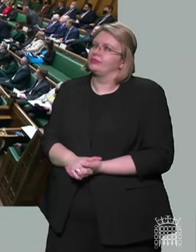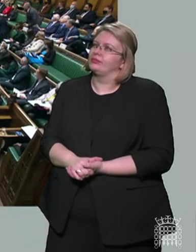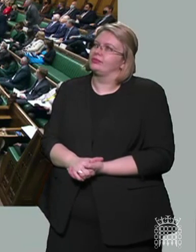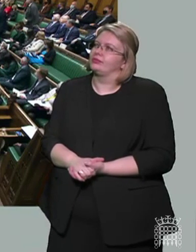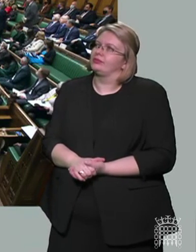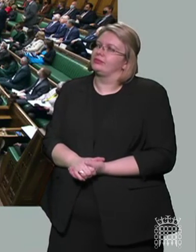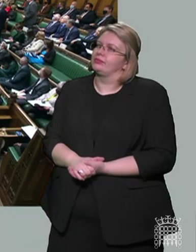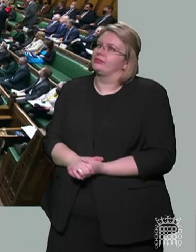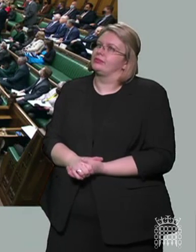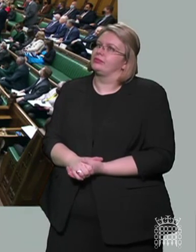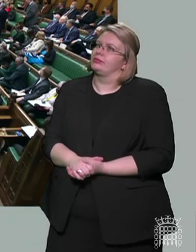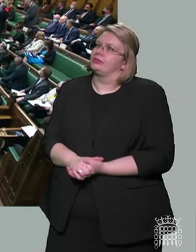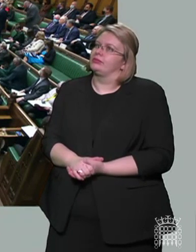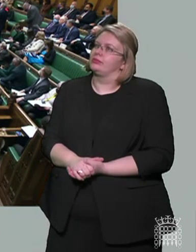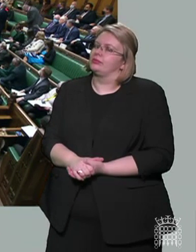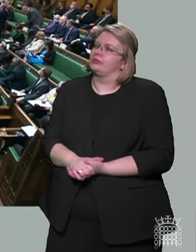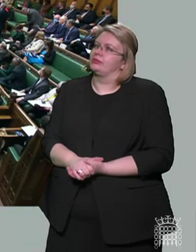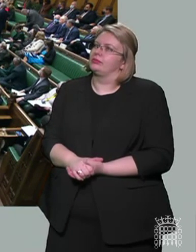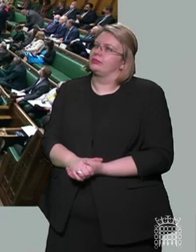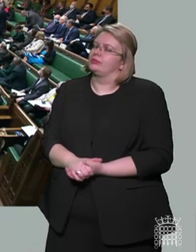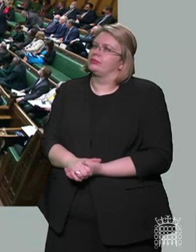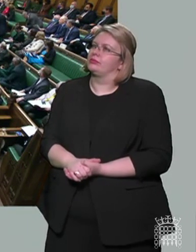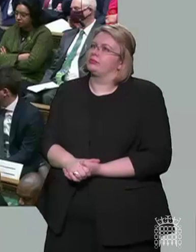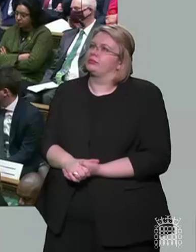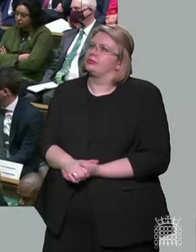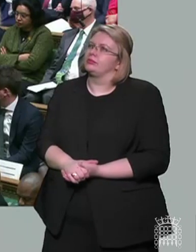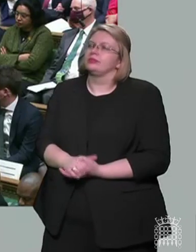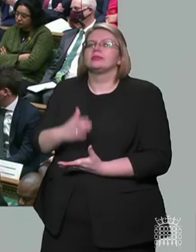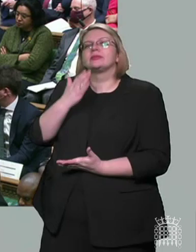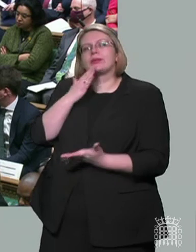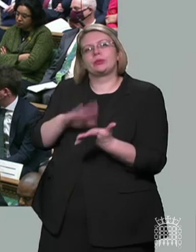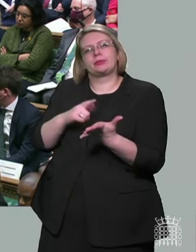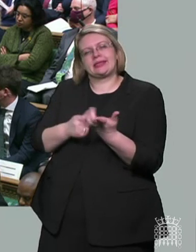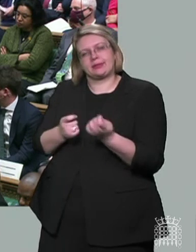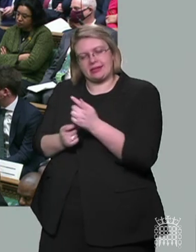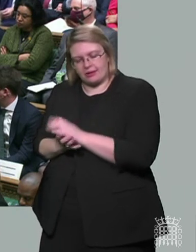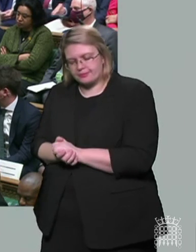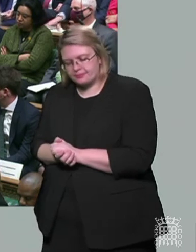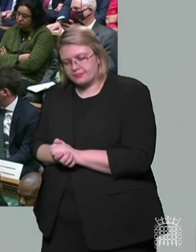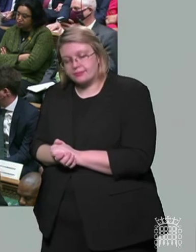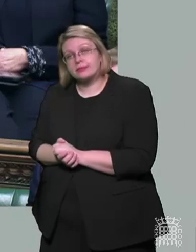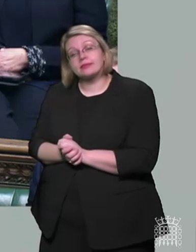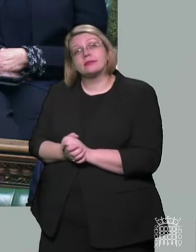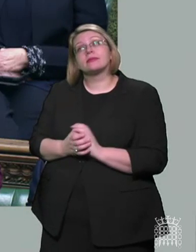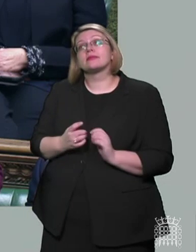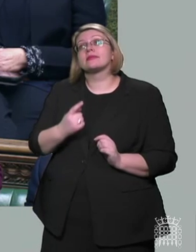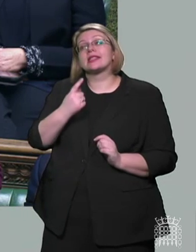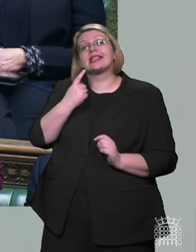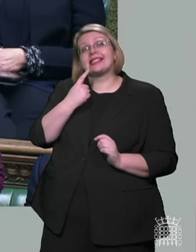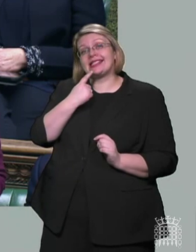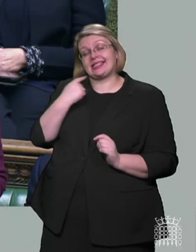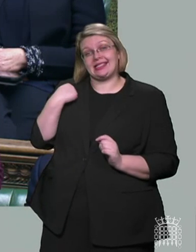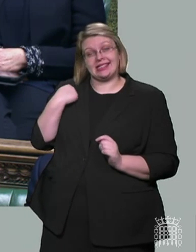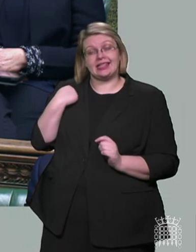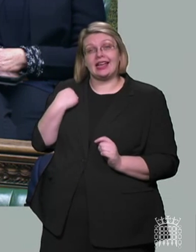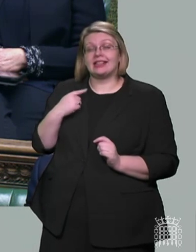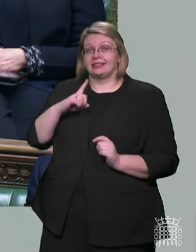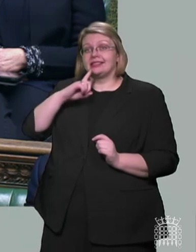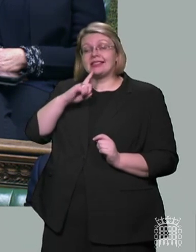Yesterday the Prime Minister told me that we can sanction Duma members through the Government’s new sanctions package.